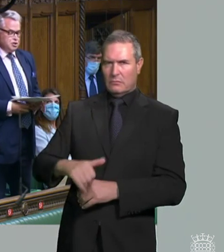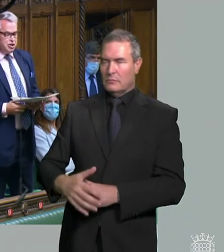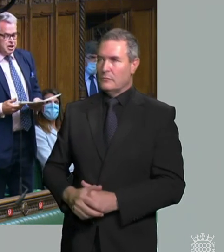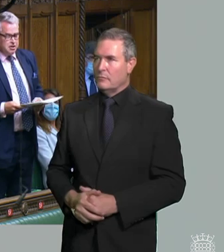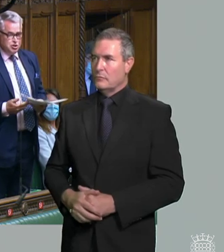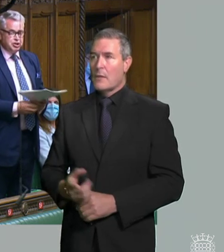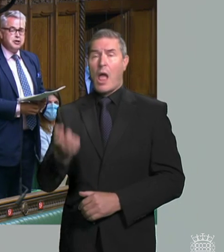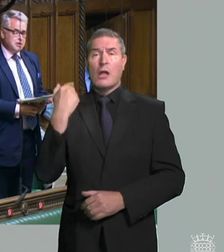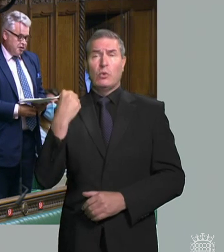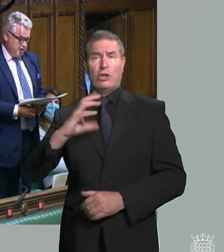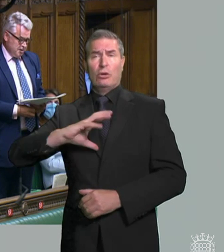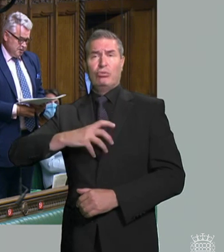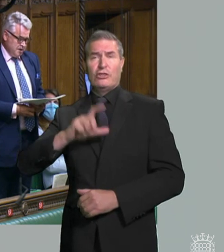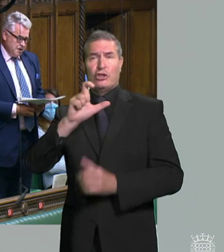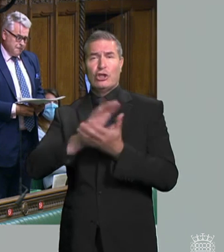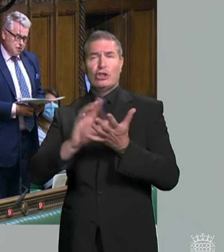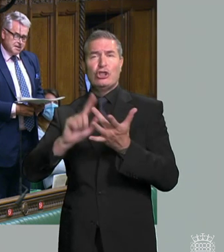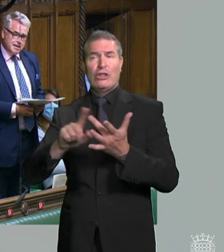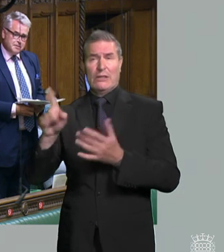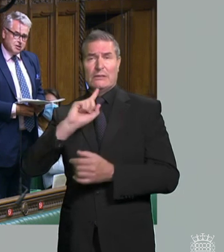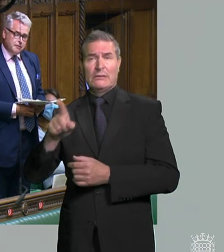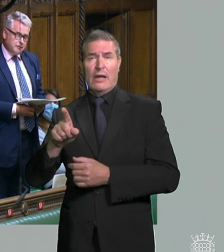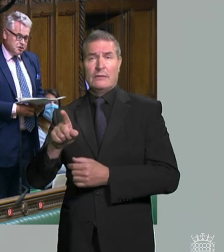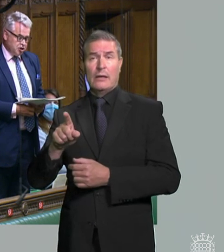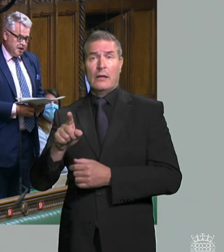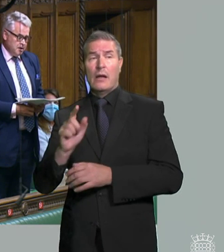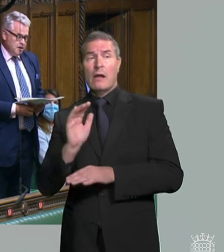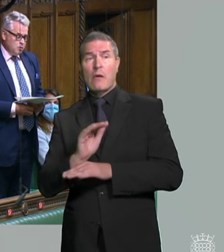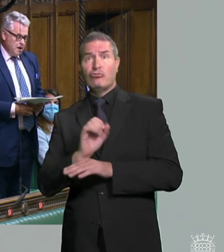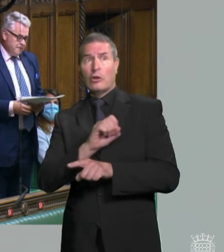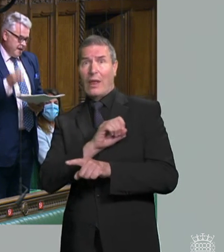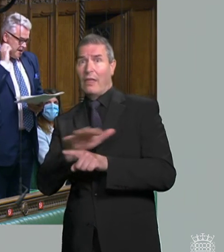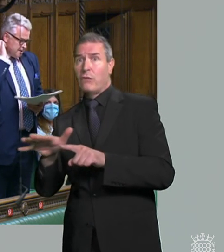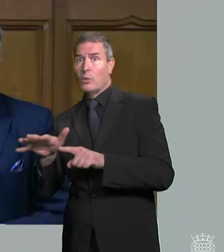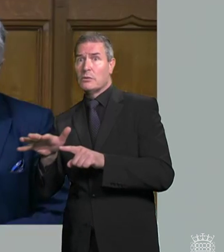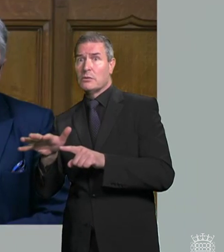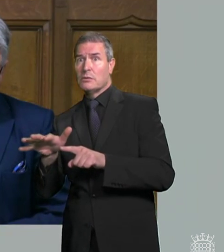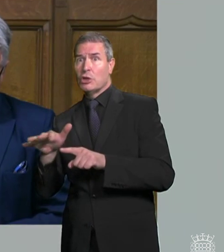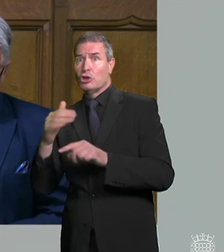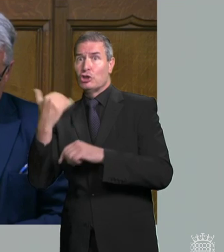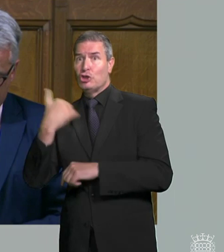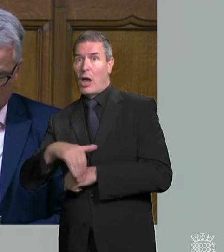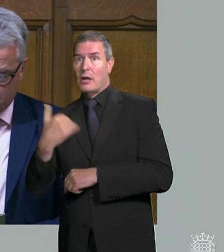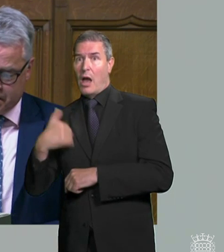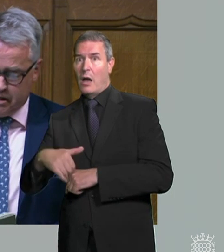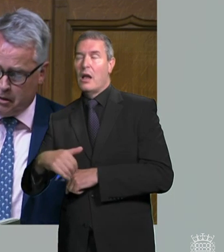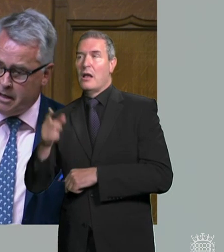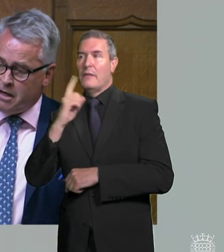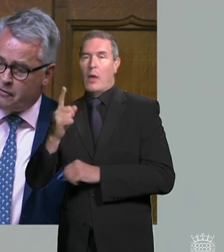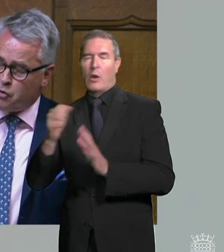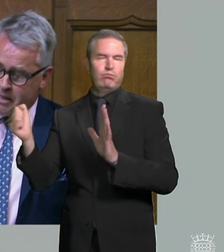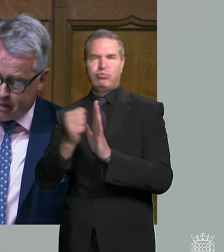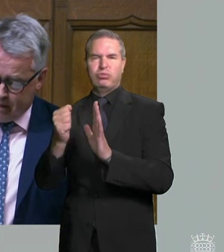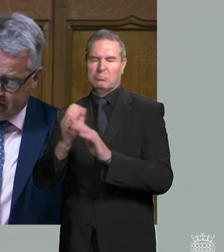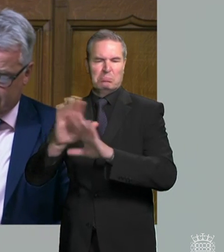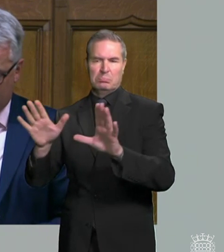Last week President Xi cheerily threatened that any foreigners attempting to influence China “will have their heads bashed…against the Great Wall of steel”.